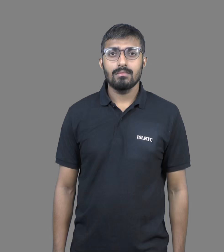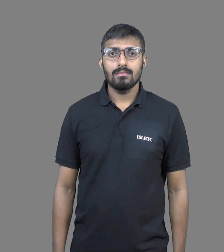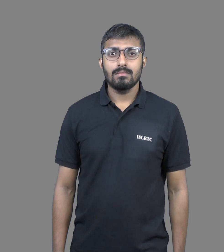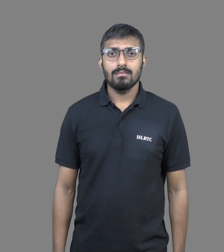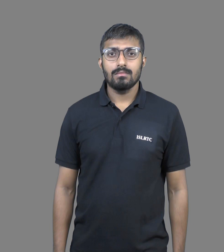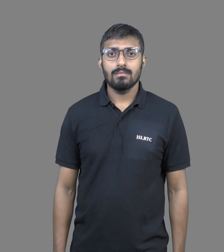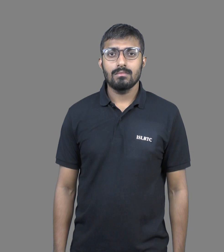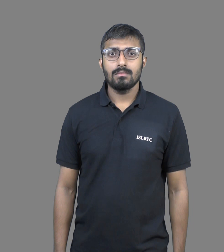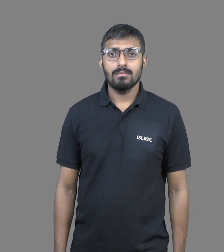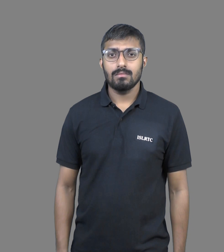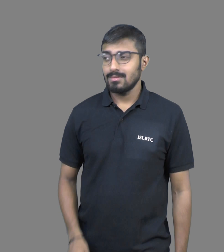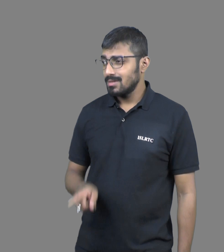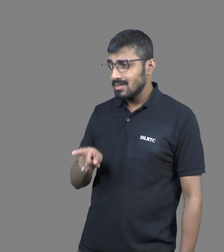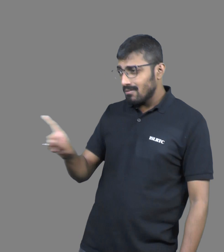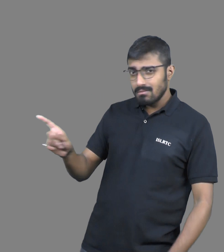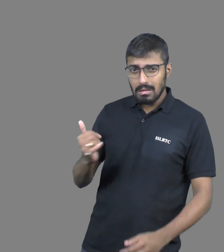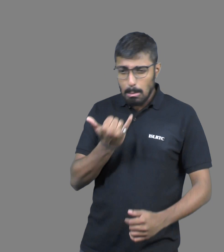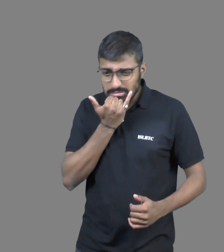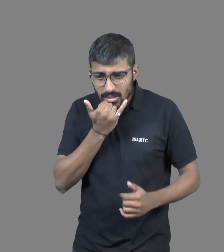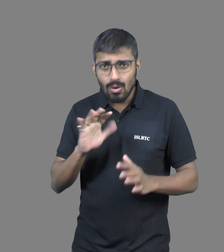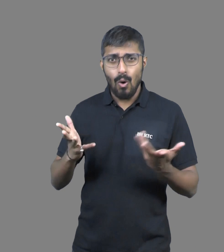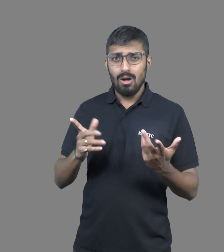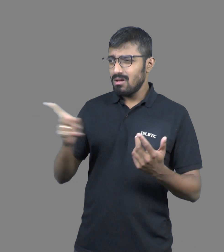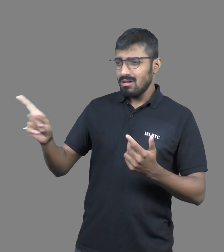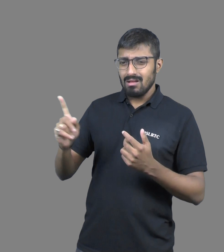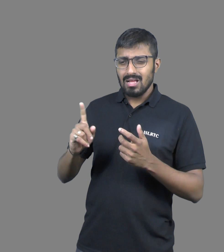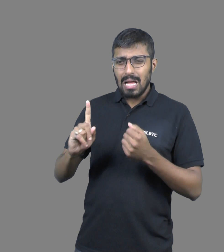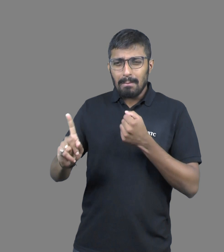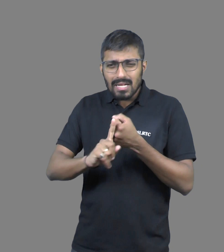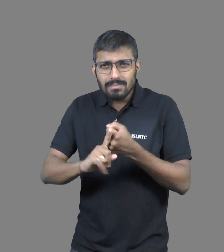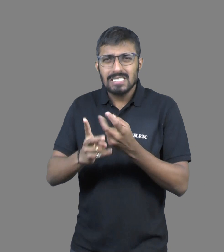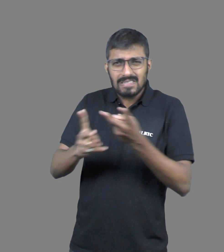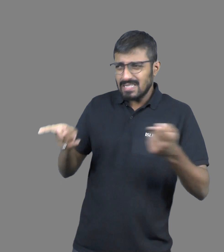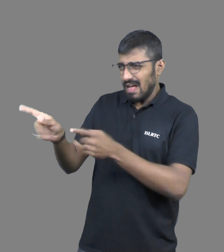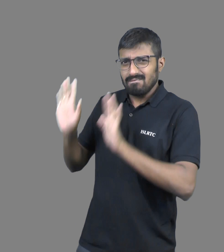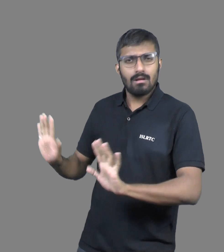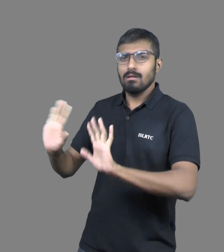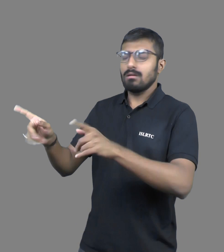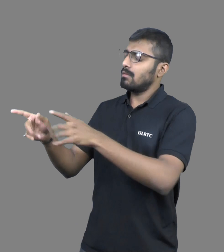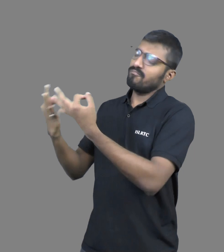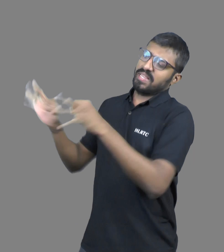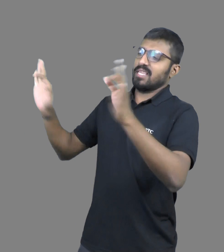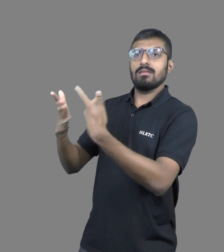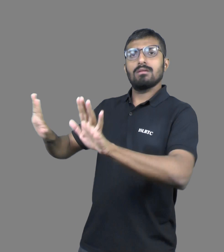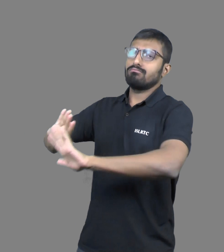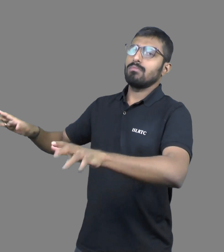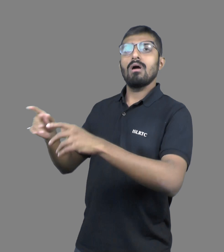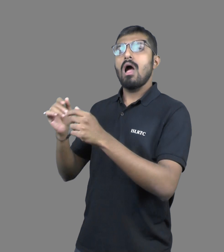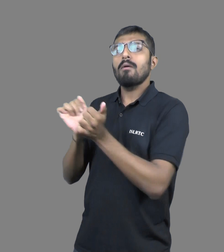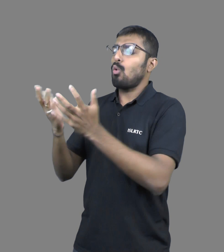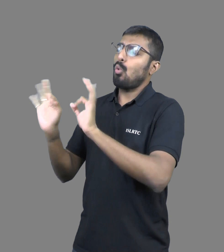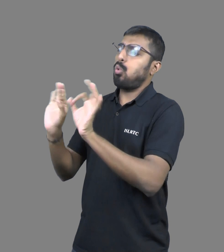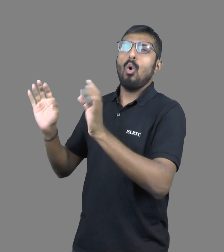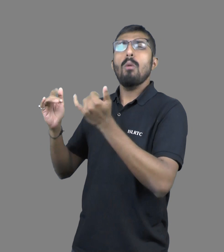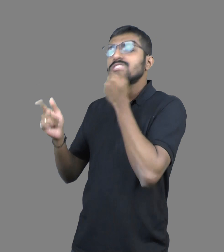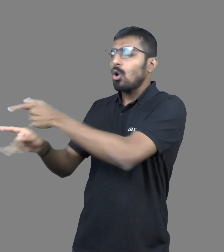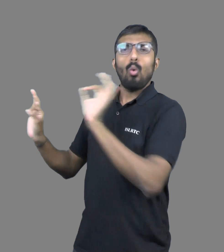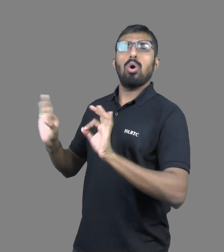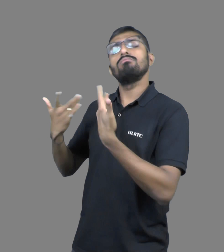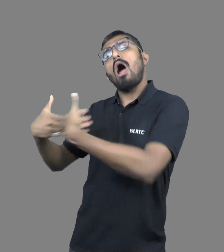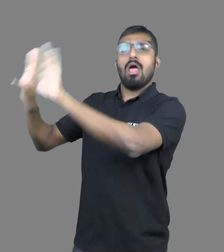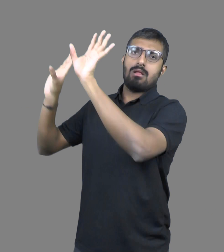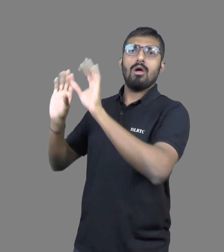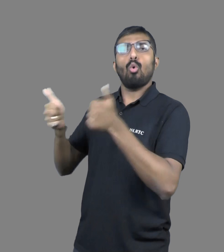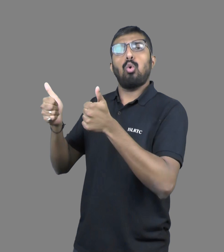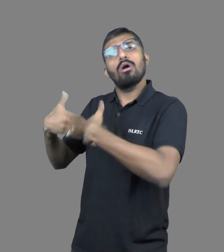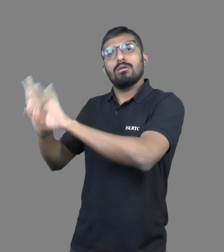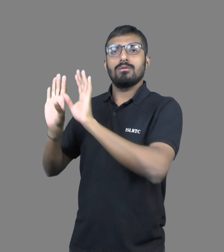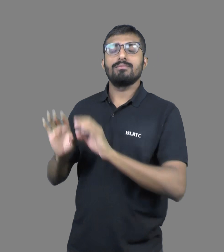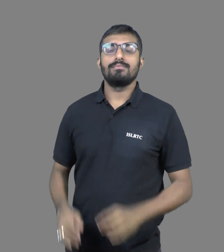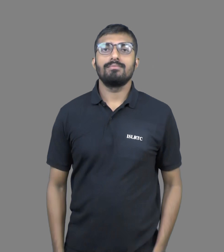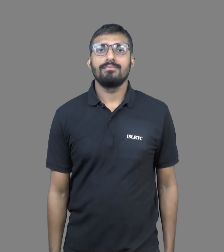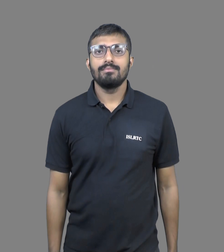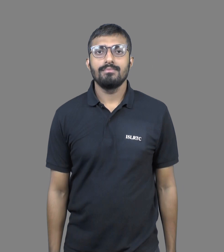Absolve